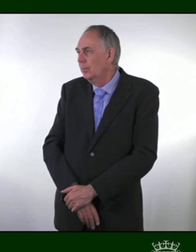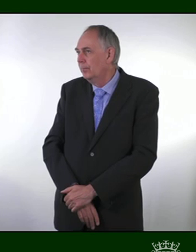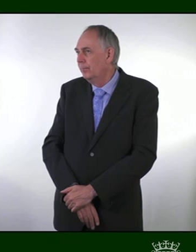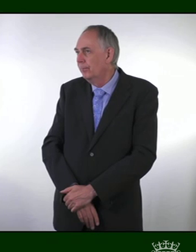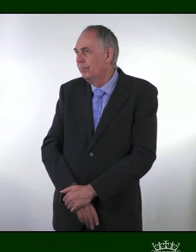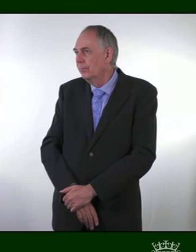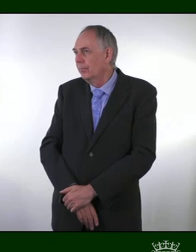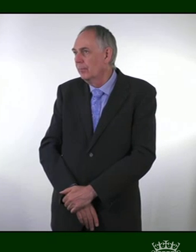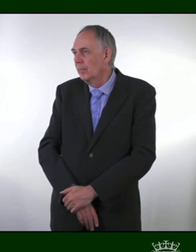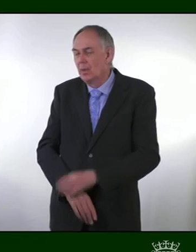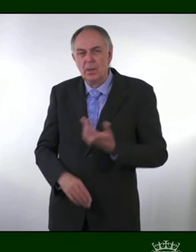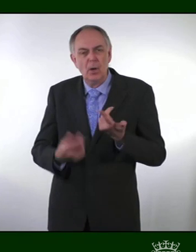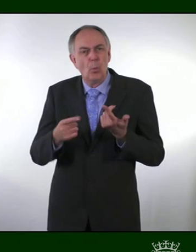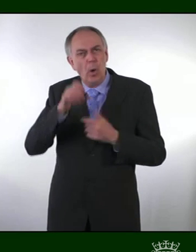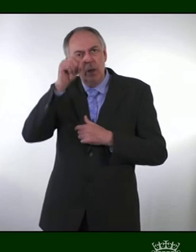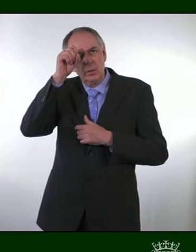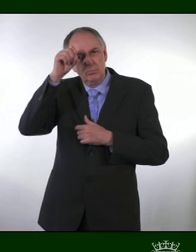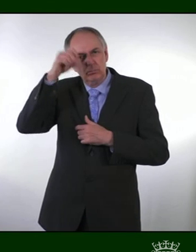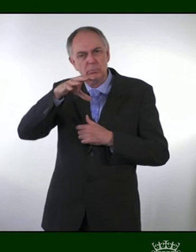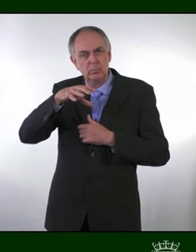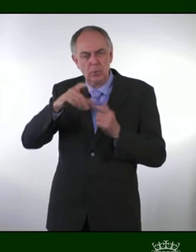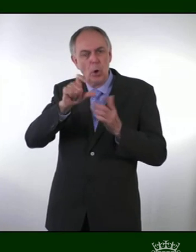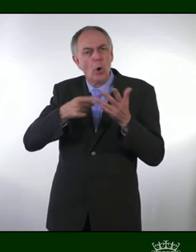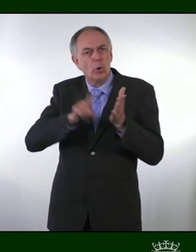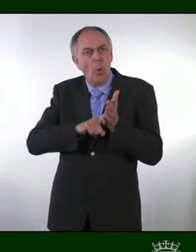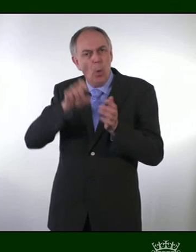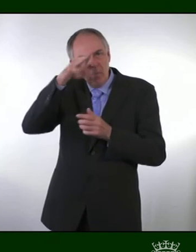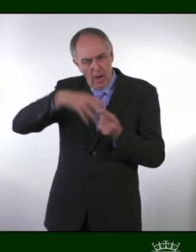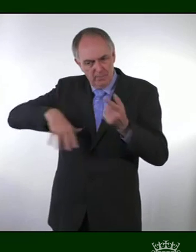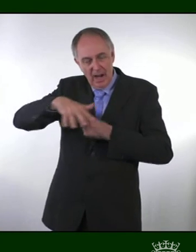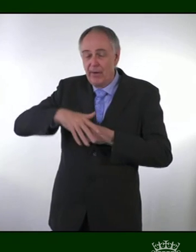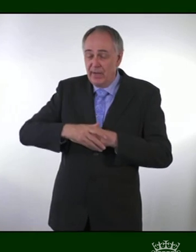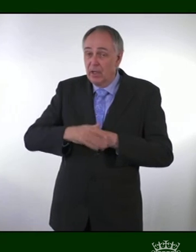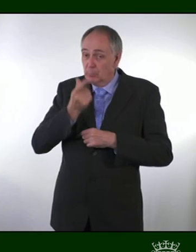Once the beating heart of the industrial revolution, Chatterley is now, sadly, at risk of being lost.